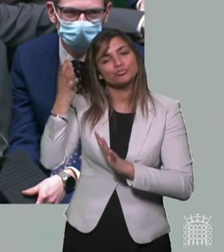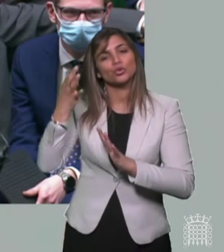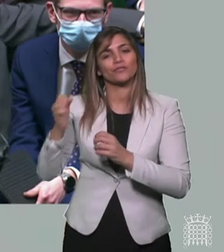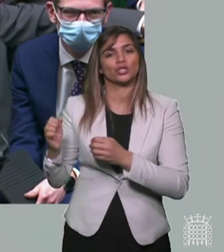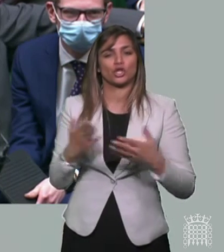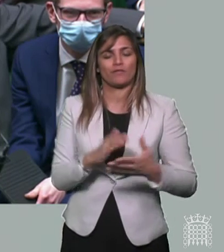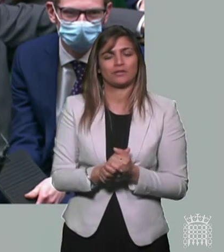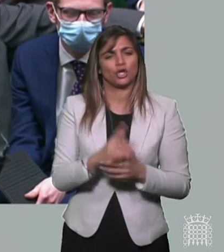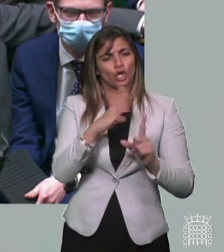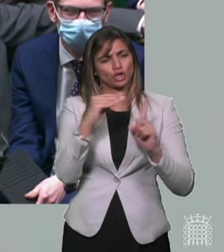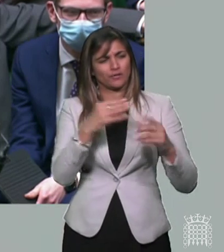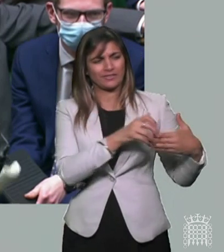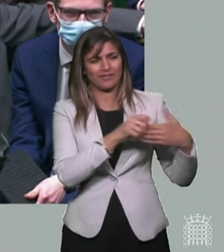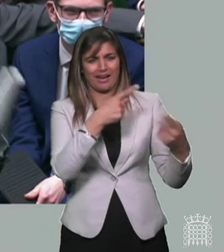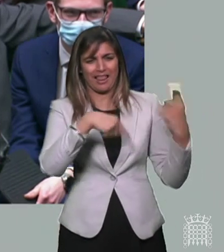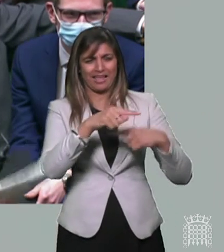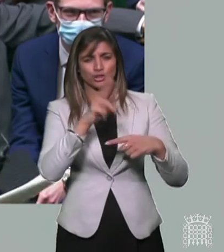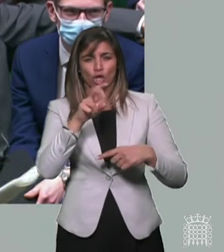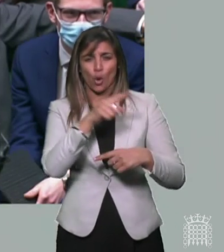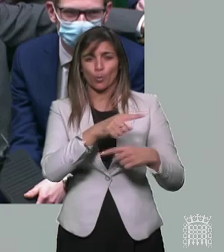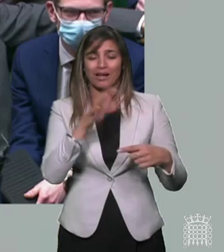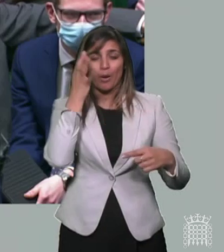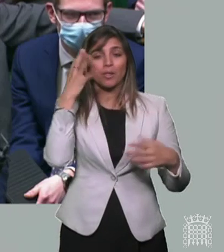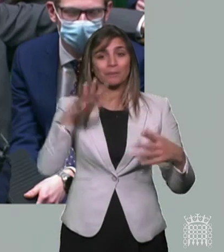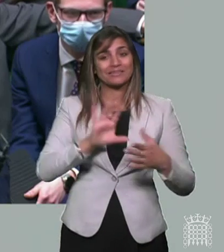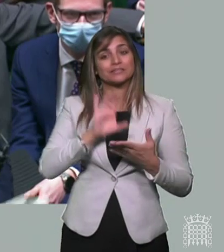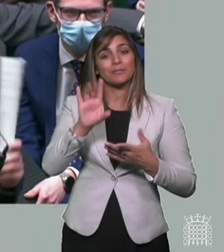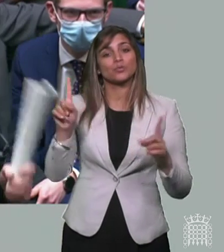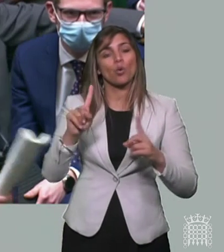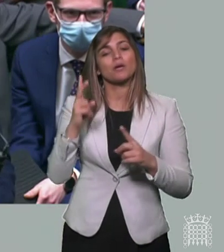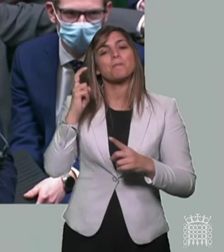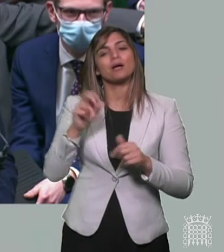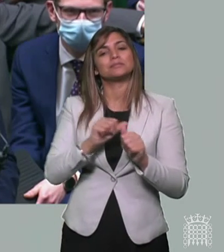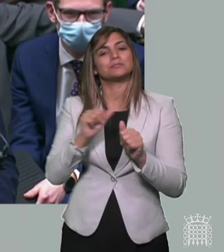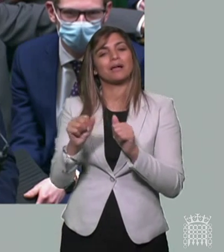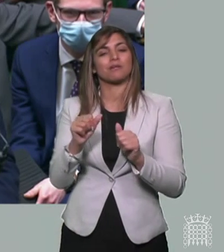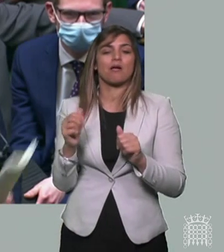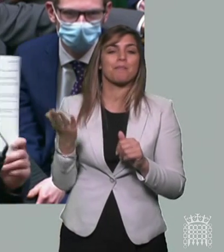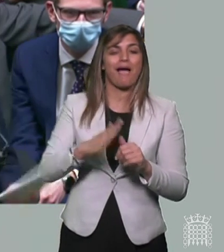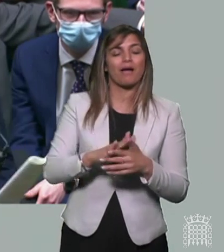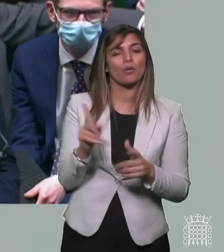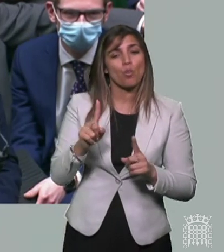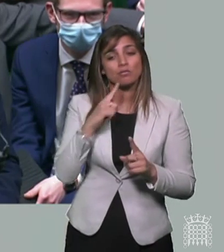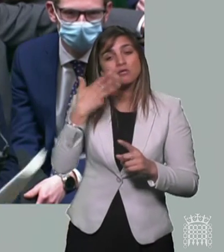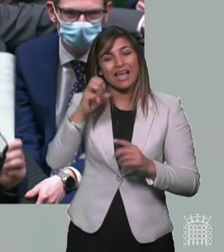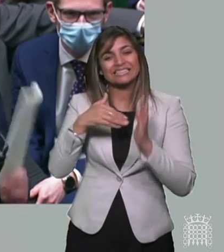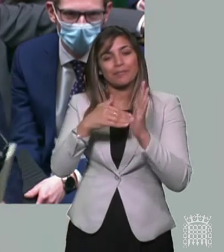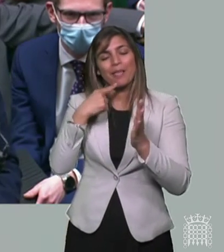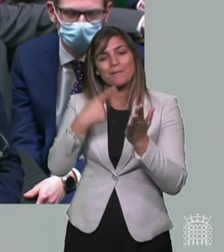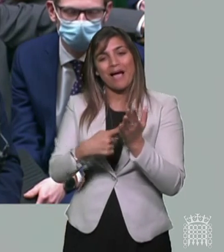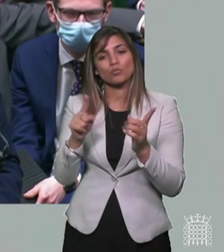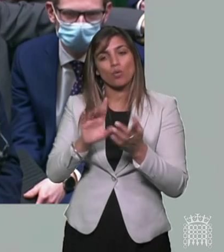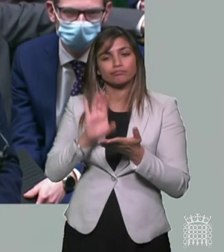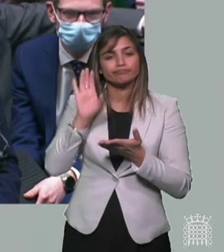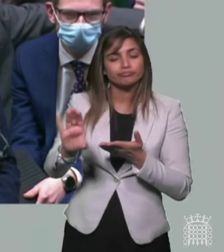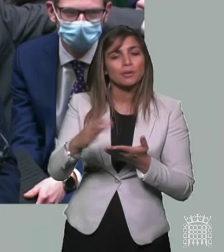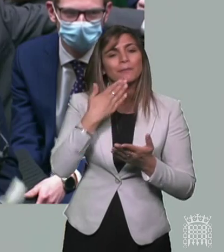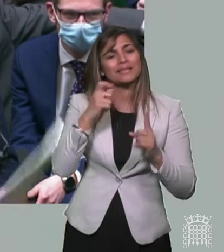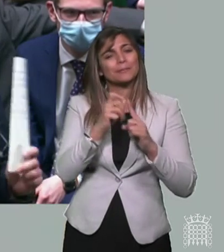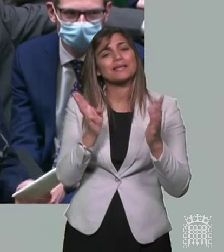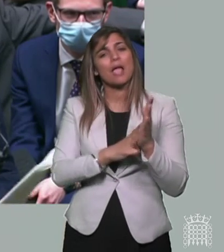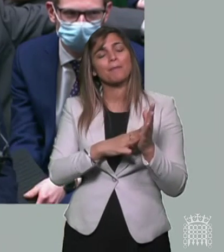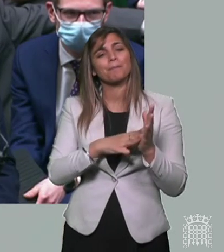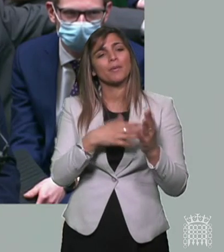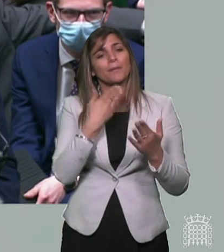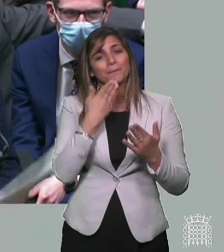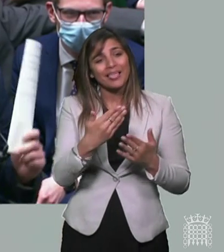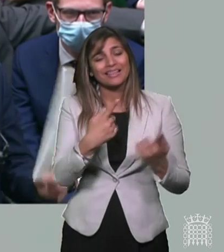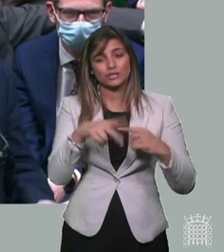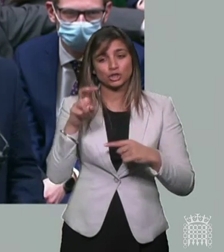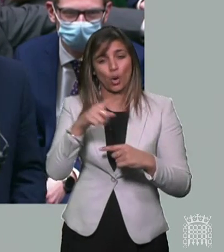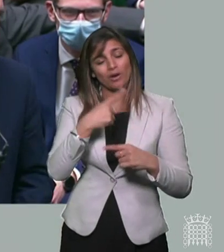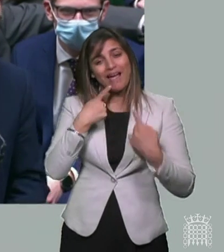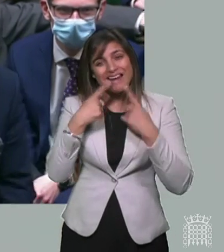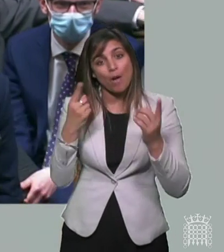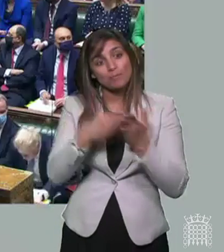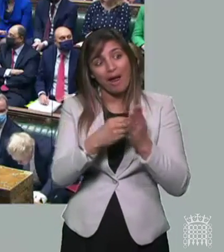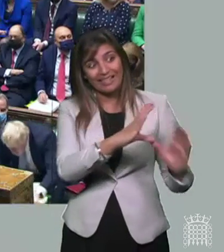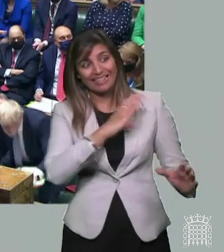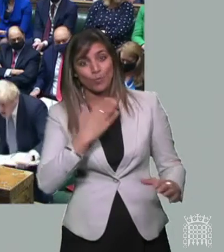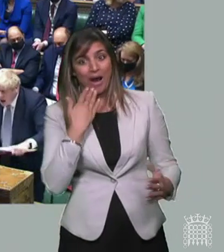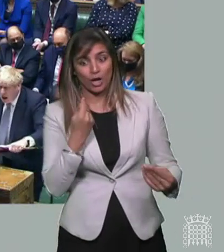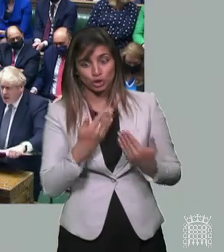The Conservative-led Stoke-on-Trent City Council has submitted a fantastic Bus Back Better bid for £90 million to improve our infrastructure and our services, so will the Prime Minister make our day in Stoke-on-Trent and announce that that money is coming soon?